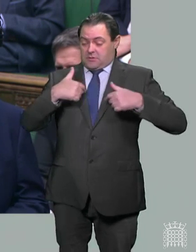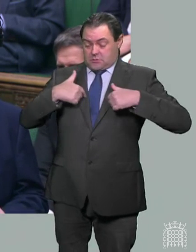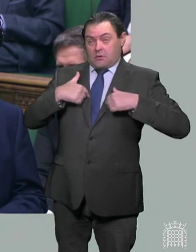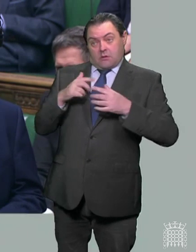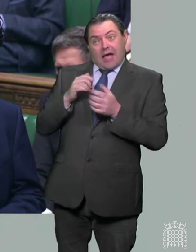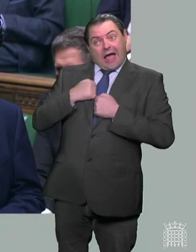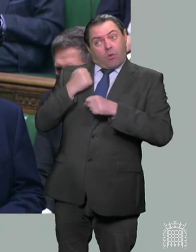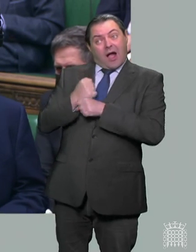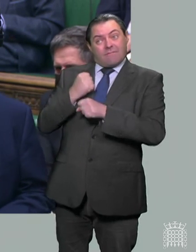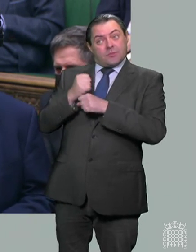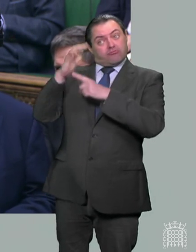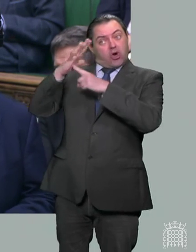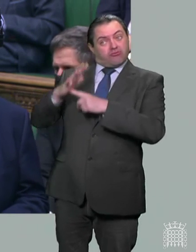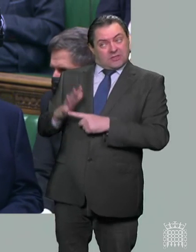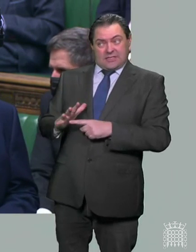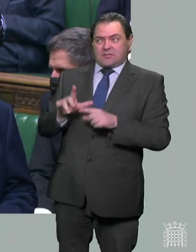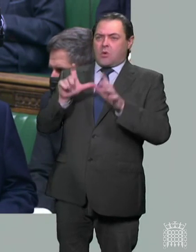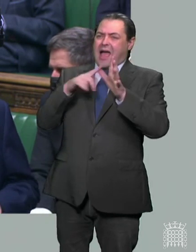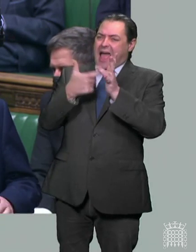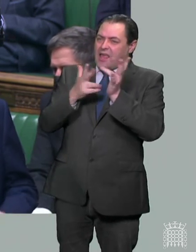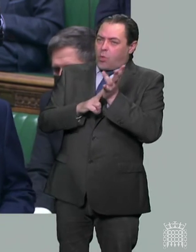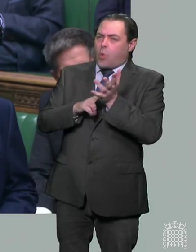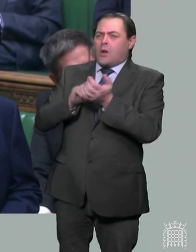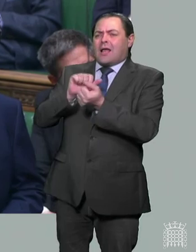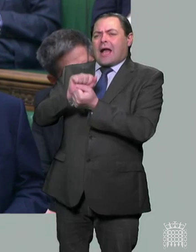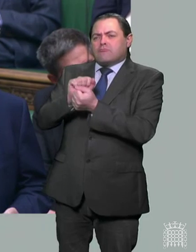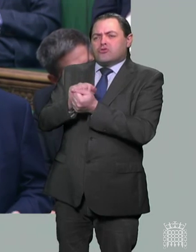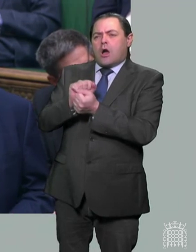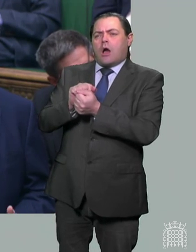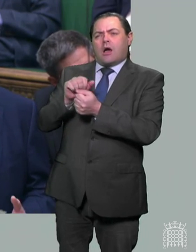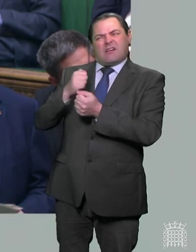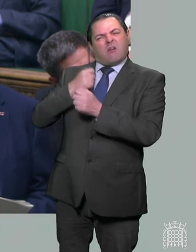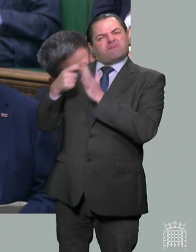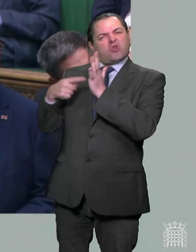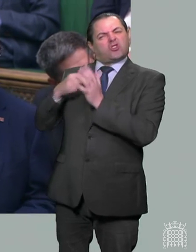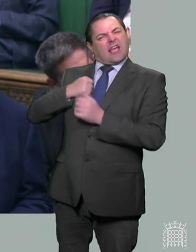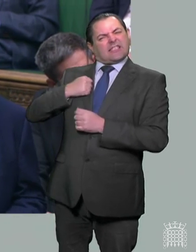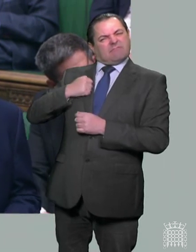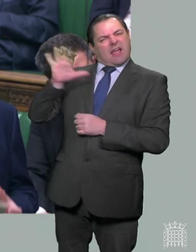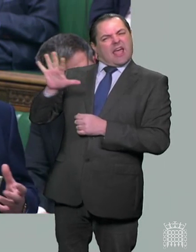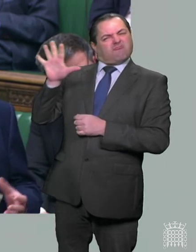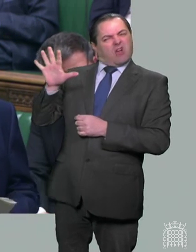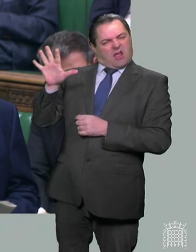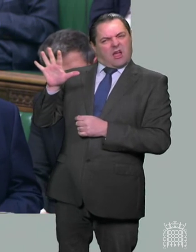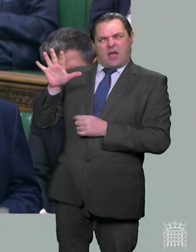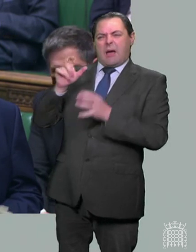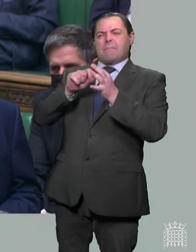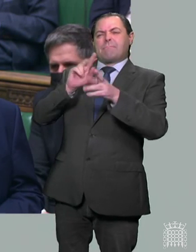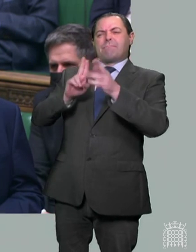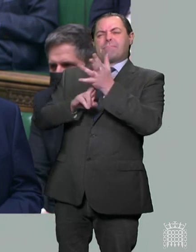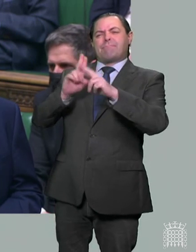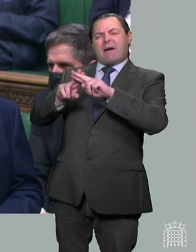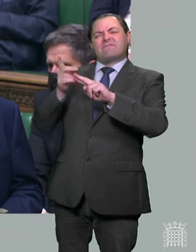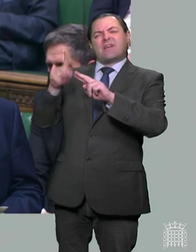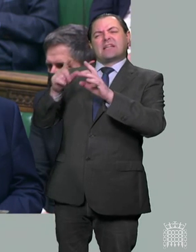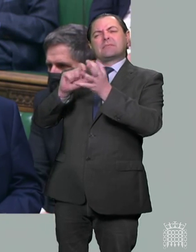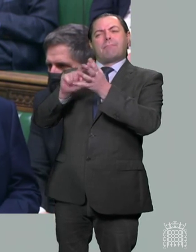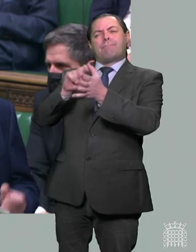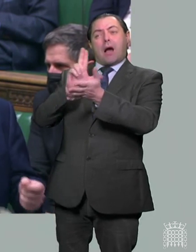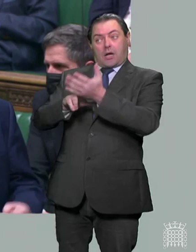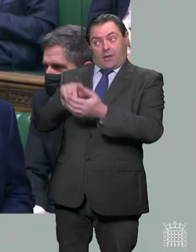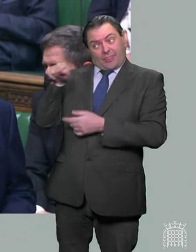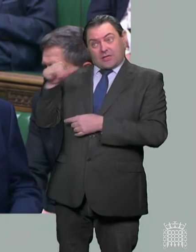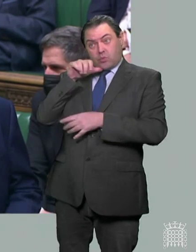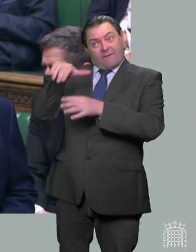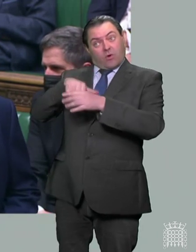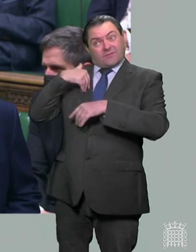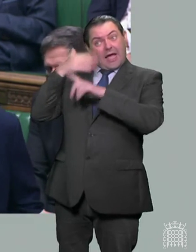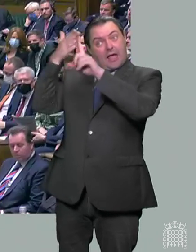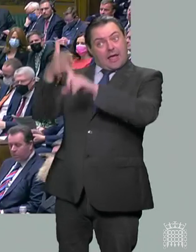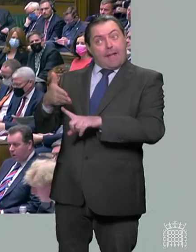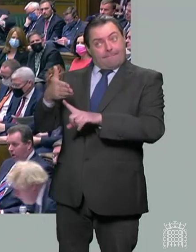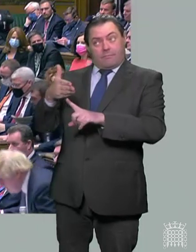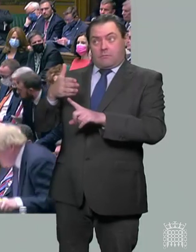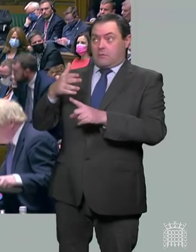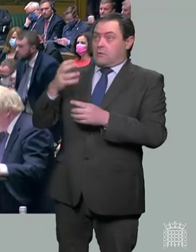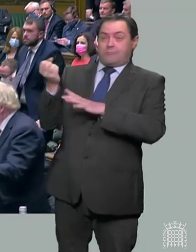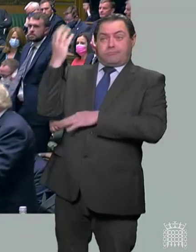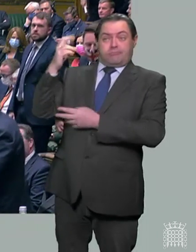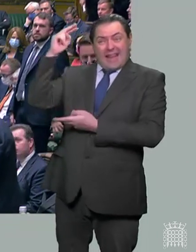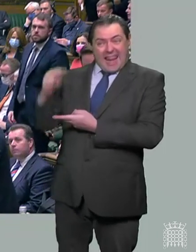Will he also confirm that the Acorn carbon capture and storage and hydrogen project in my constituency has a key role to play in this country’s future carbon capture and storage capacity targets to meet net zero?